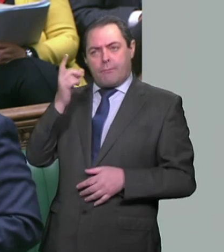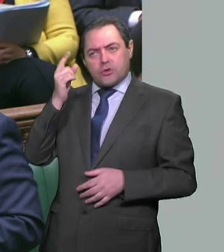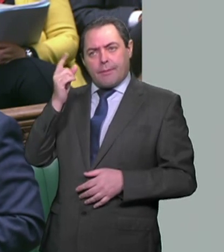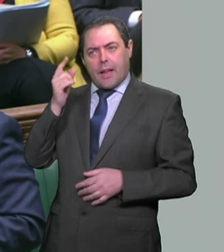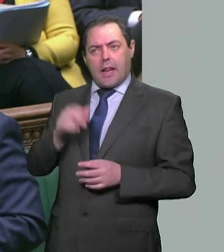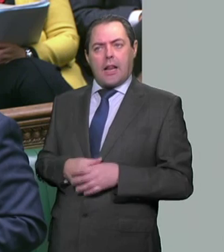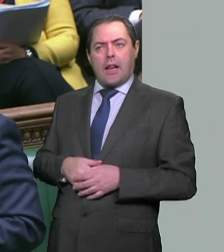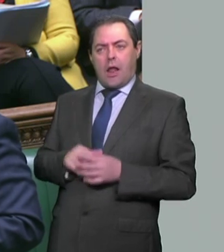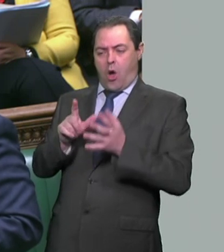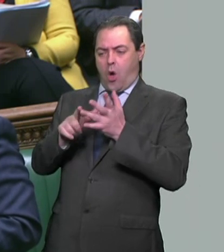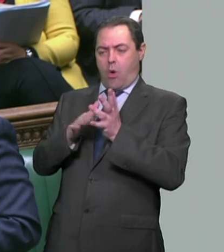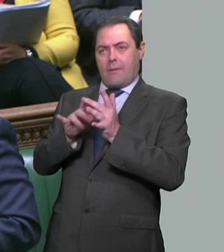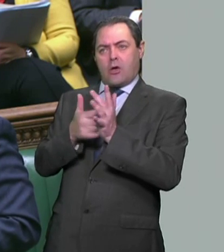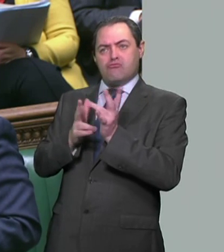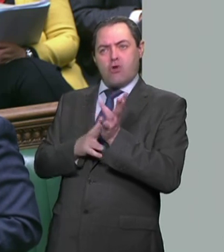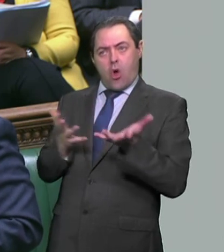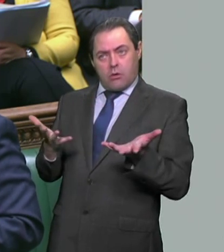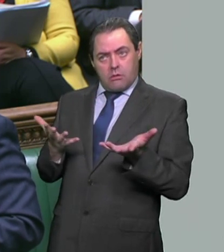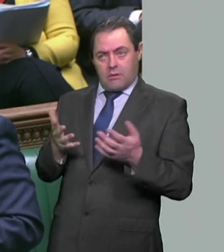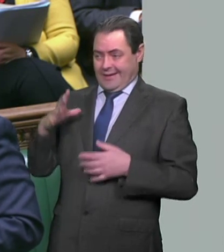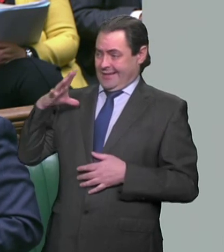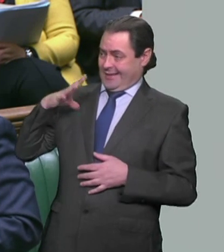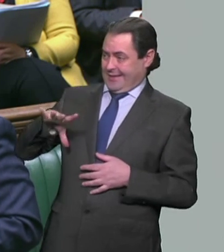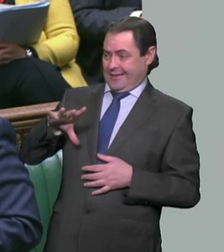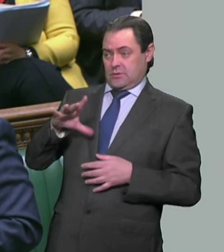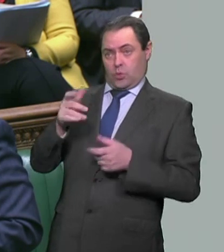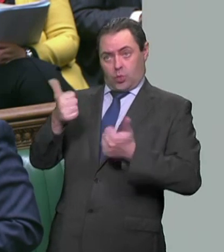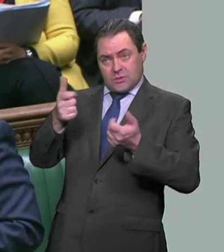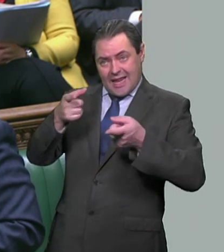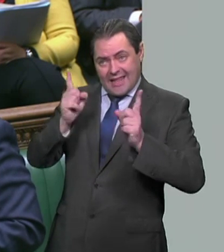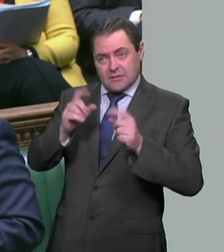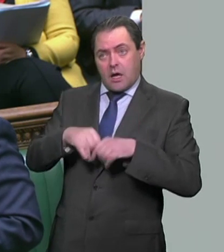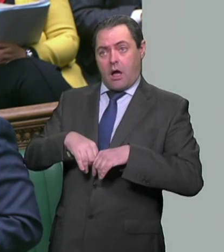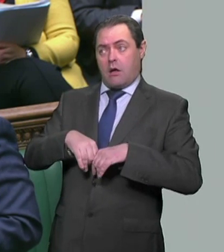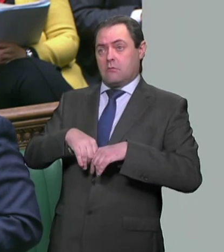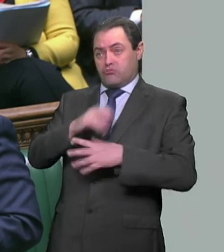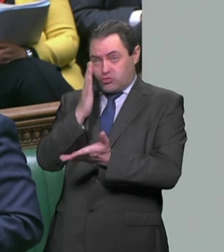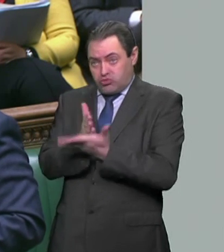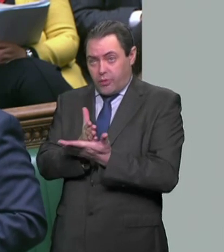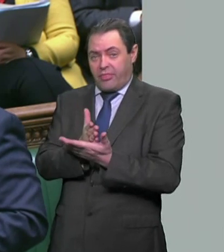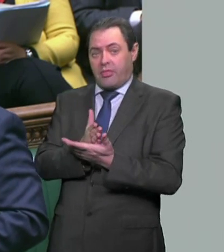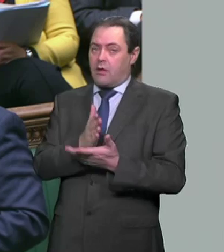This is a time when leadership matters, when truth matters and when trust matters.